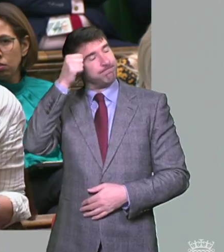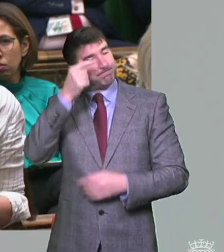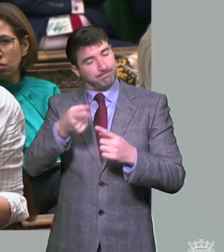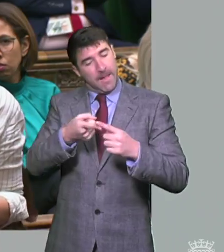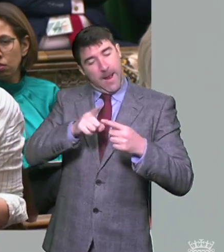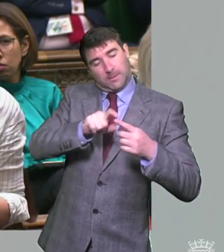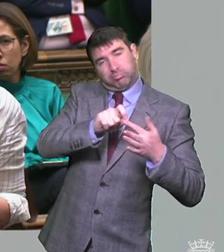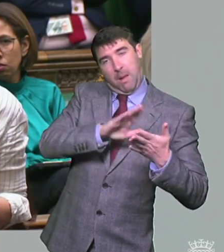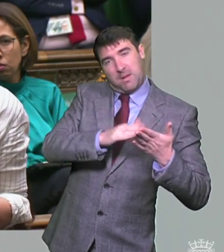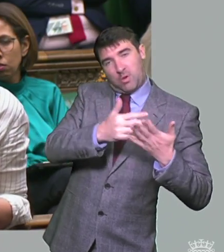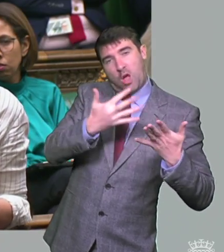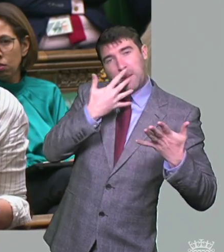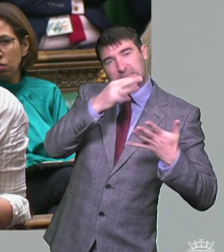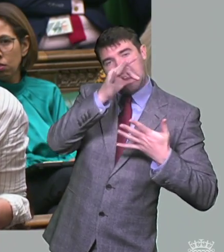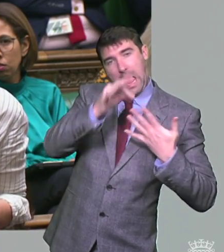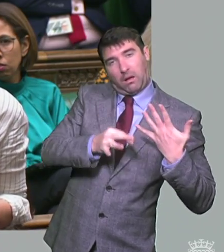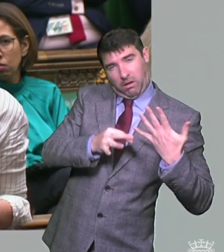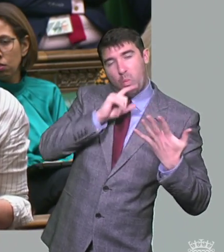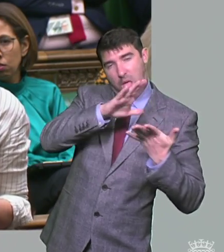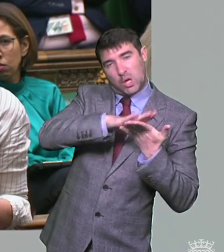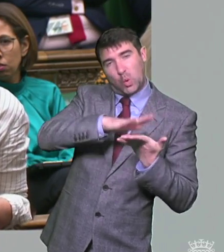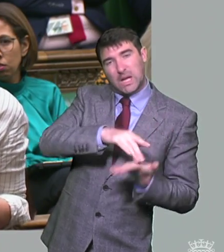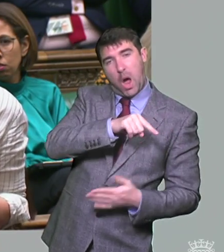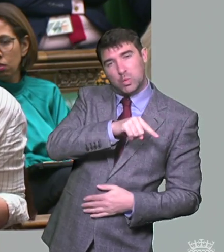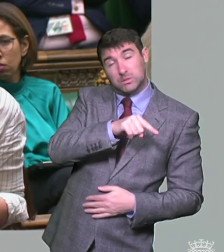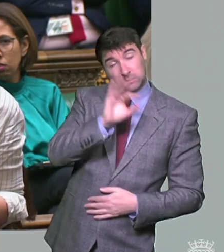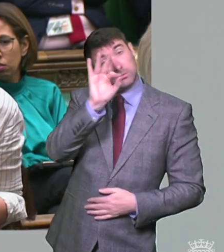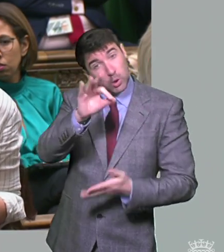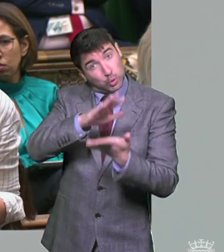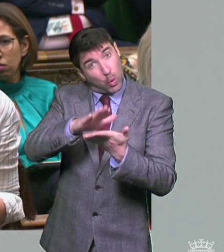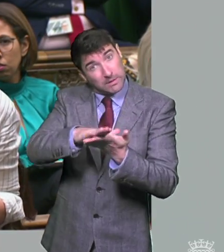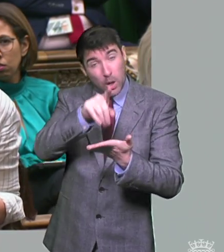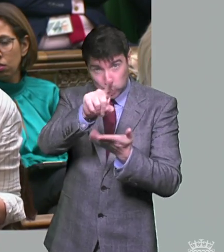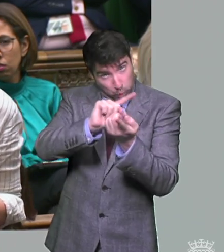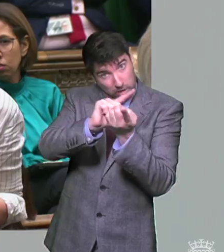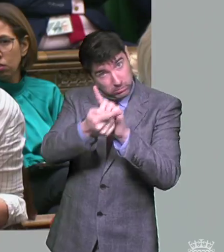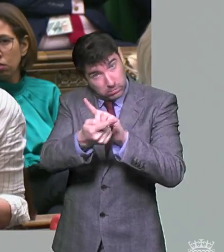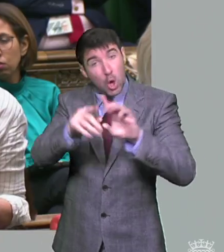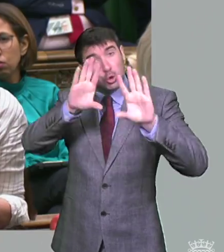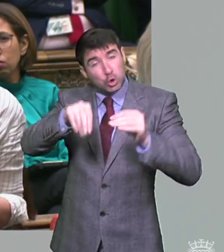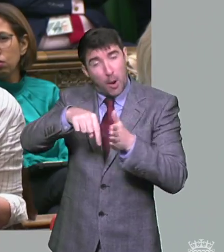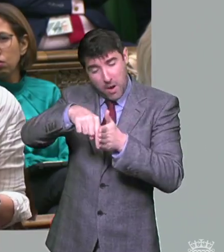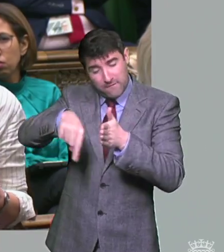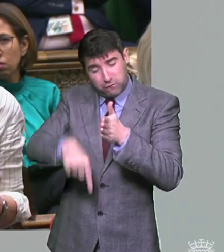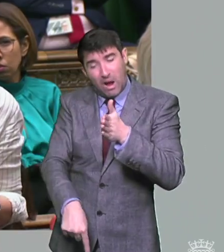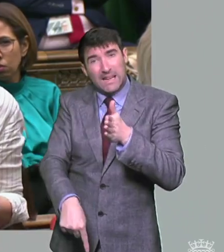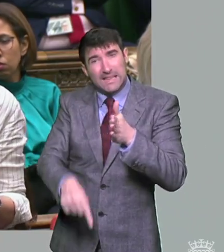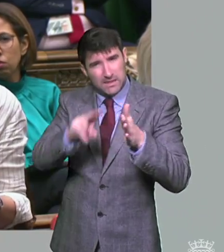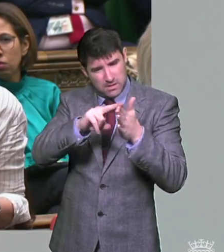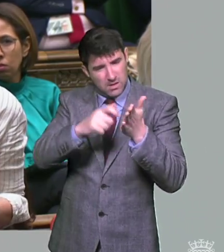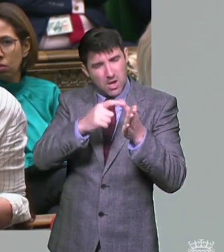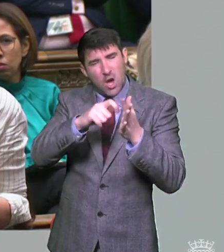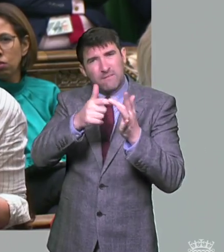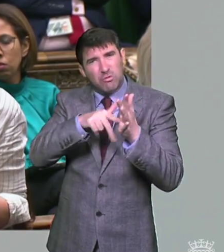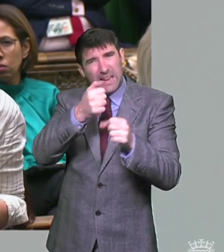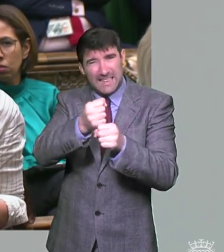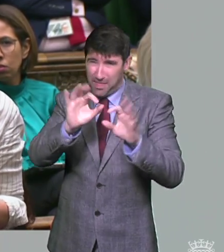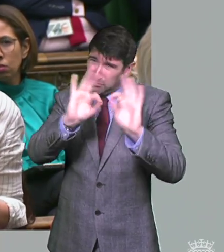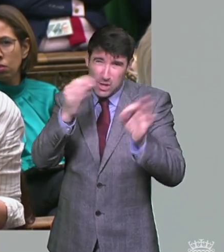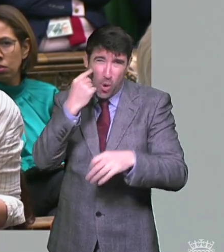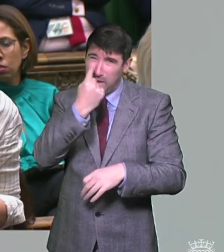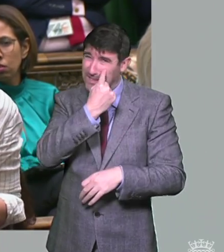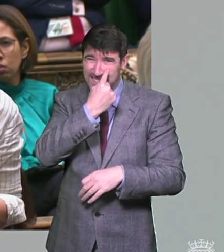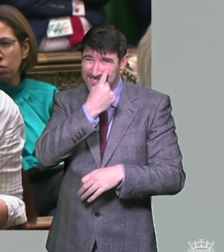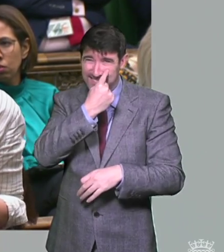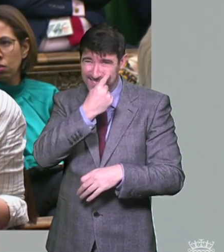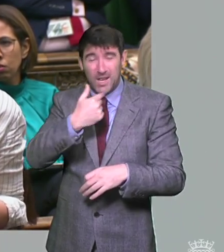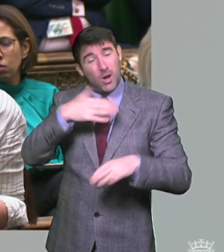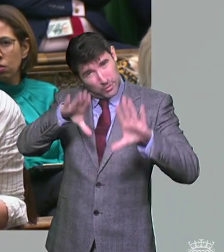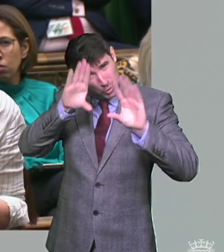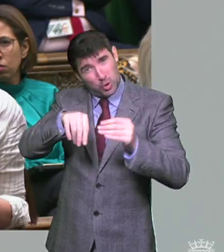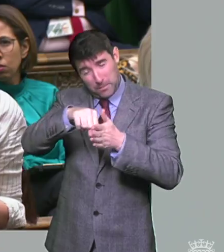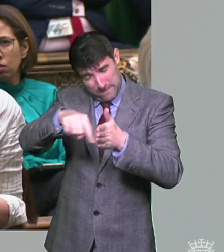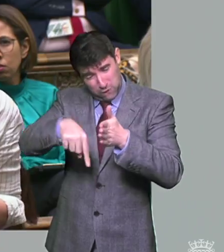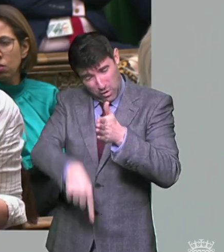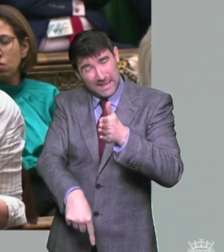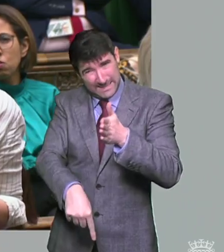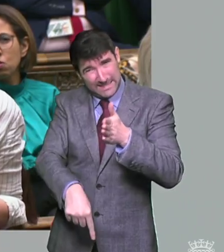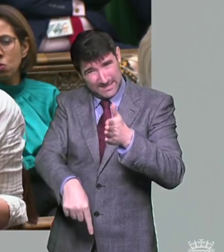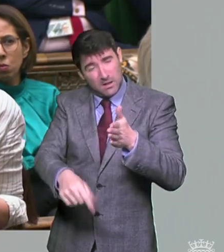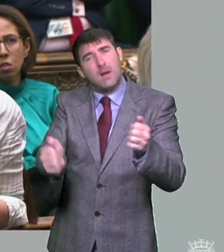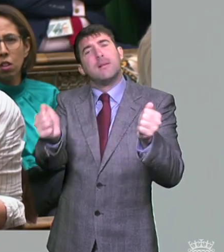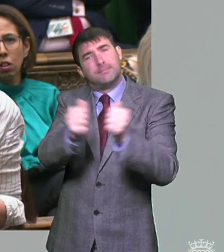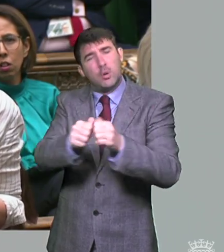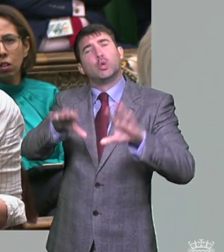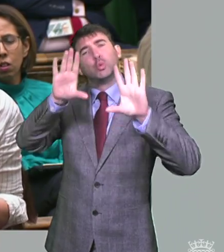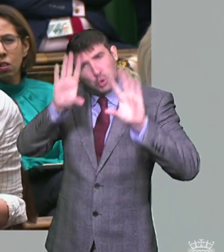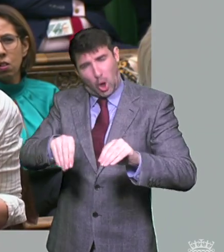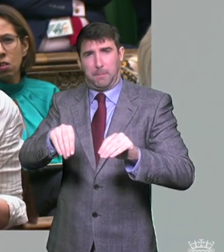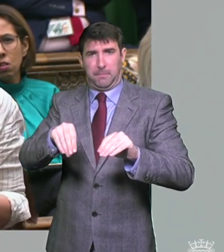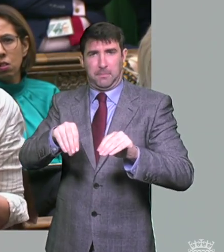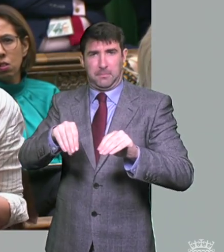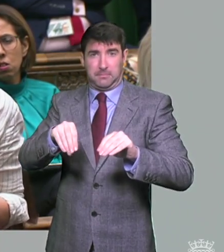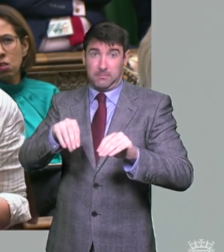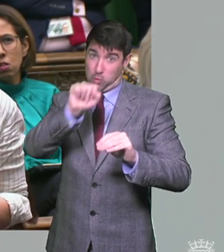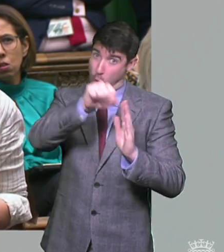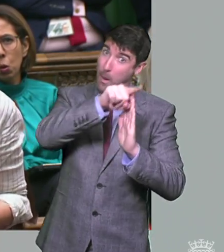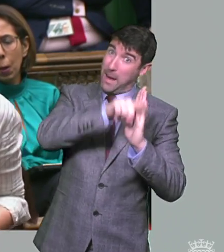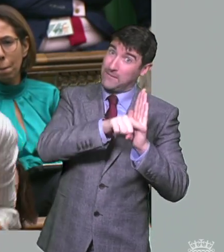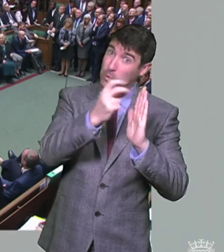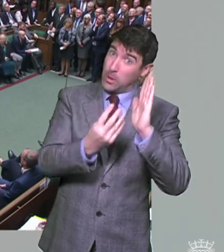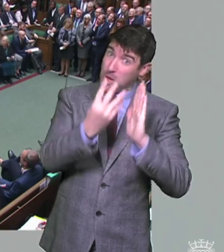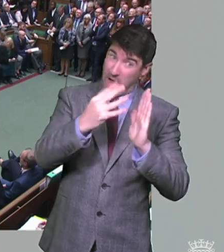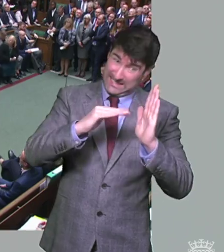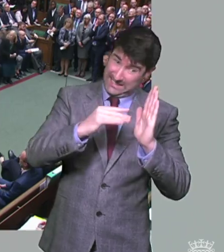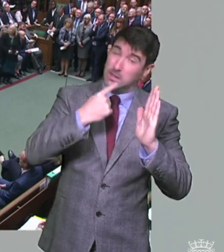If he is a man of his word, will he start by reversing the green light she gave to fracking, since it has been categorically shown not to be safe, and instead maintain the moratorium that was pledged in that very manifesto he promised to uphold?